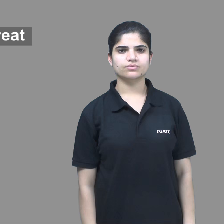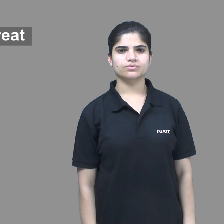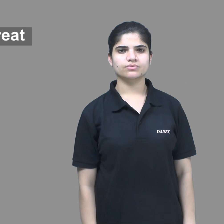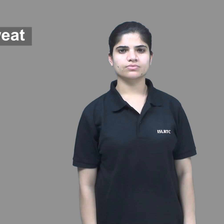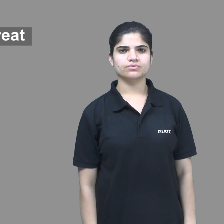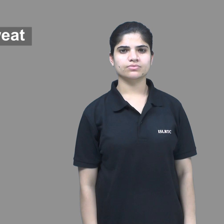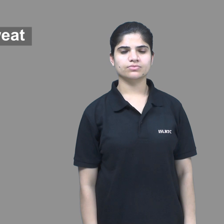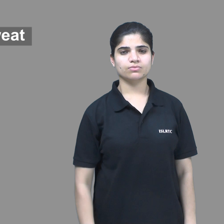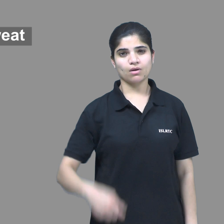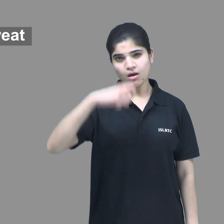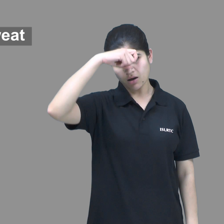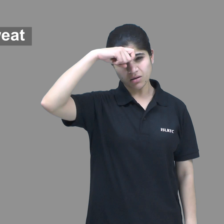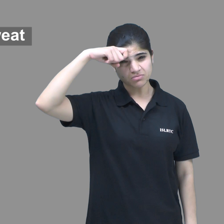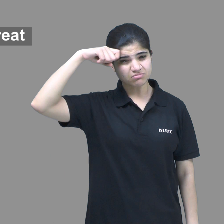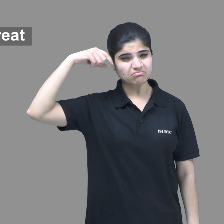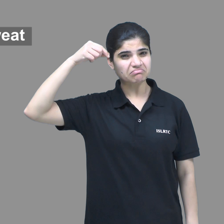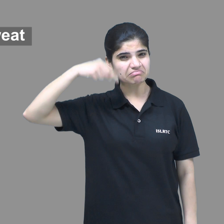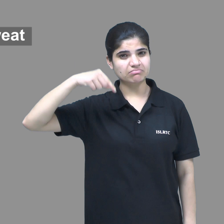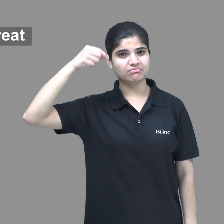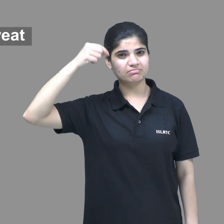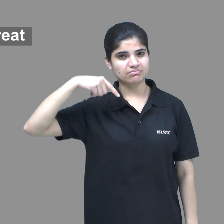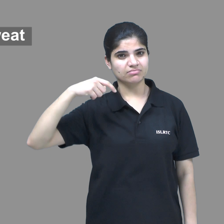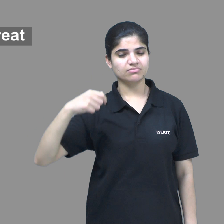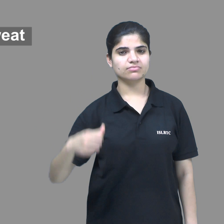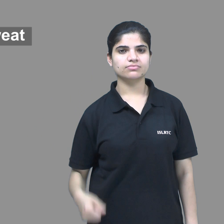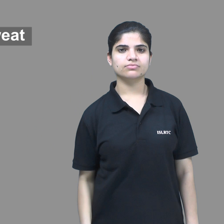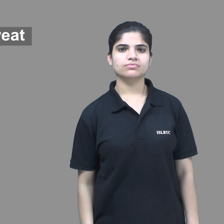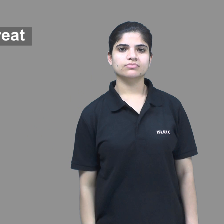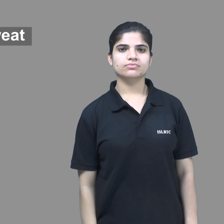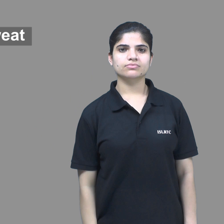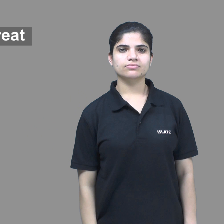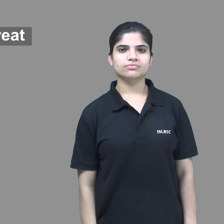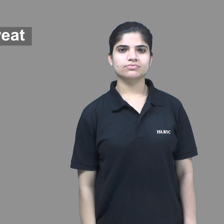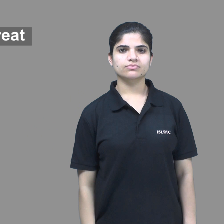Sweat